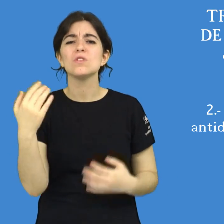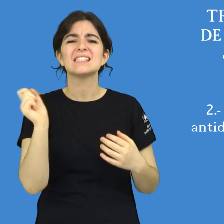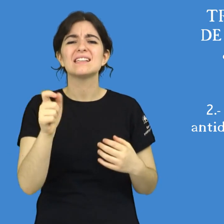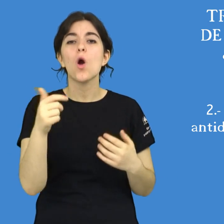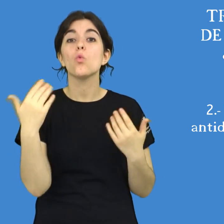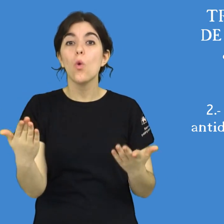frecuente